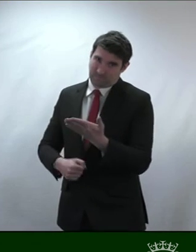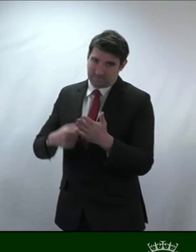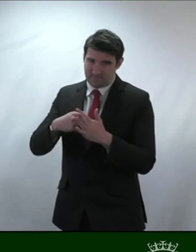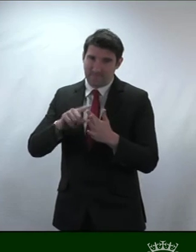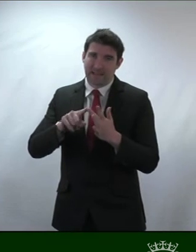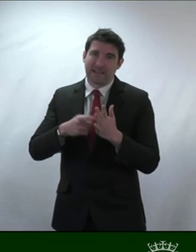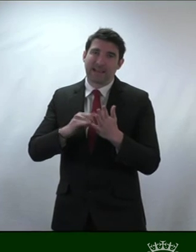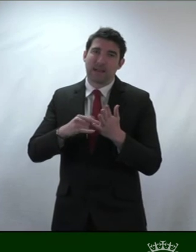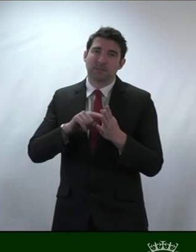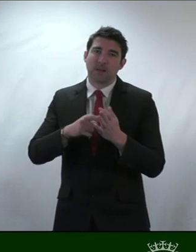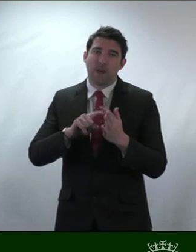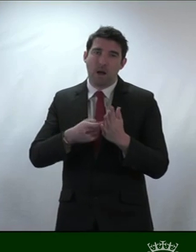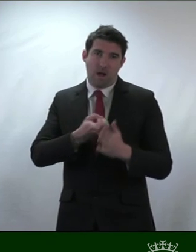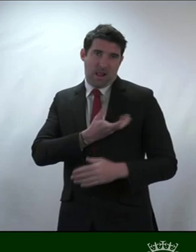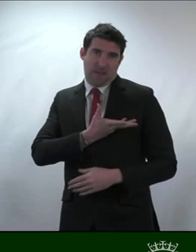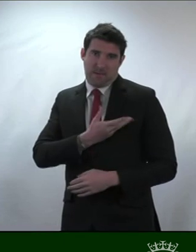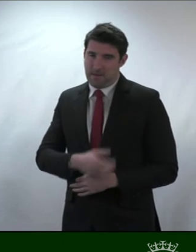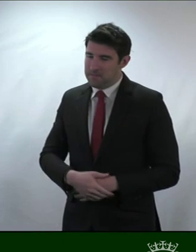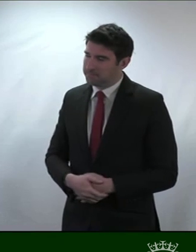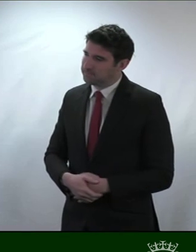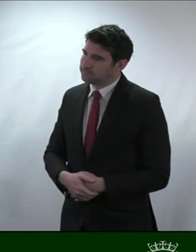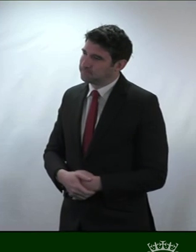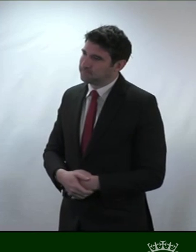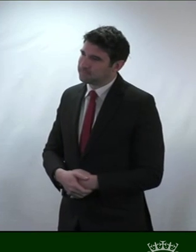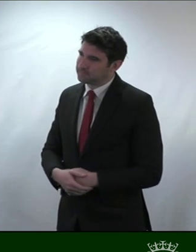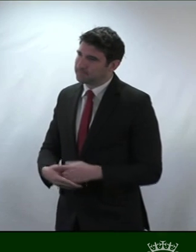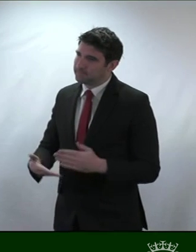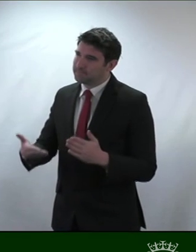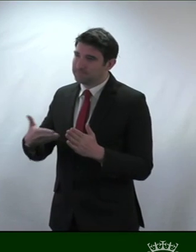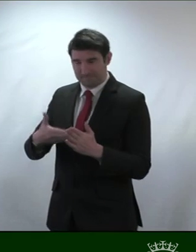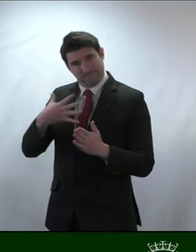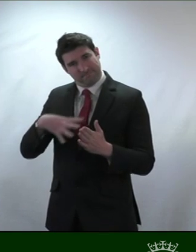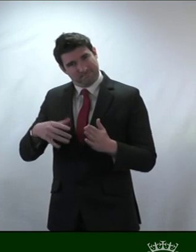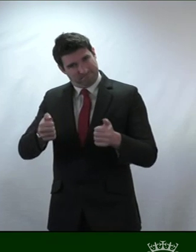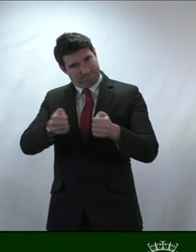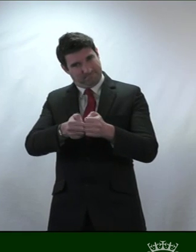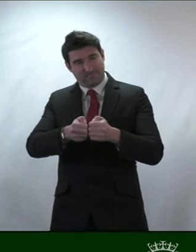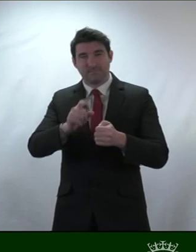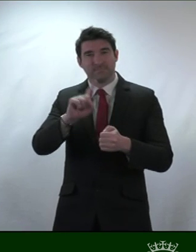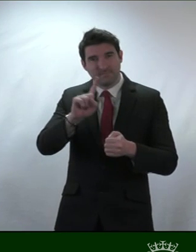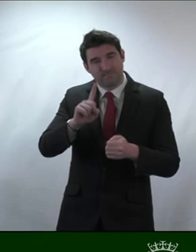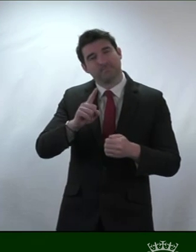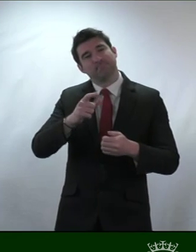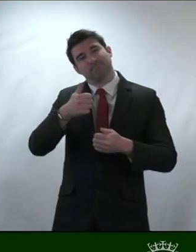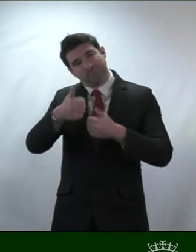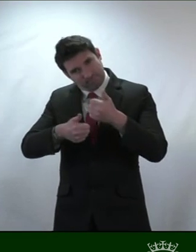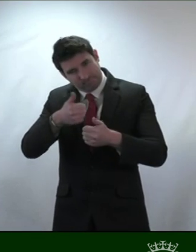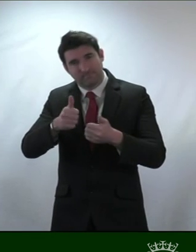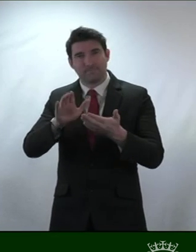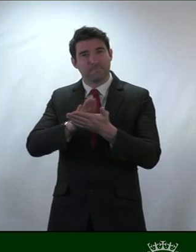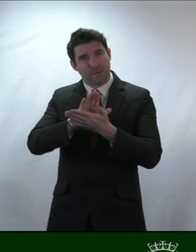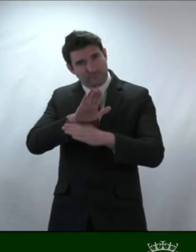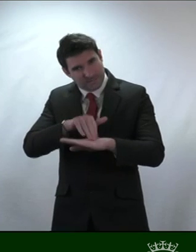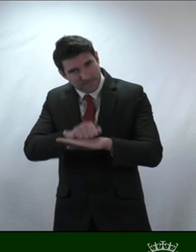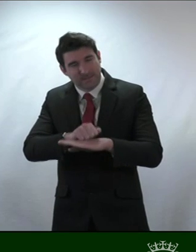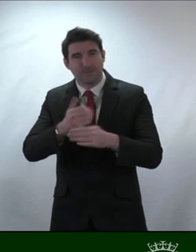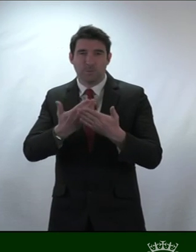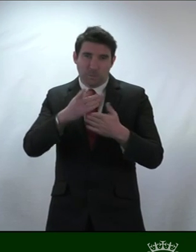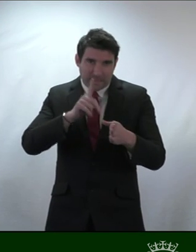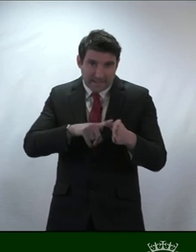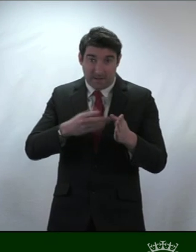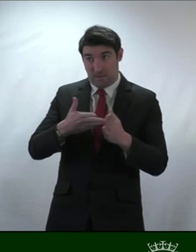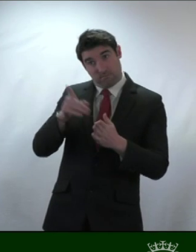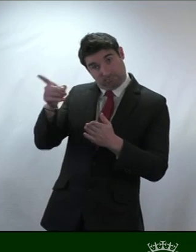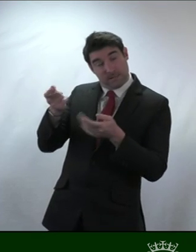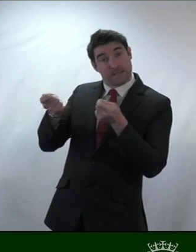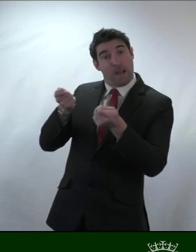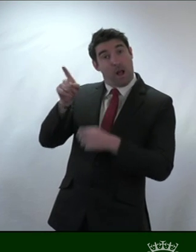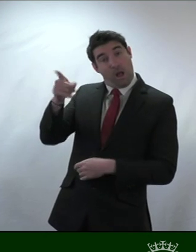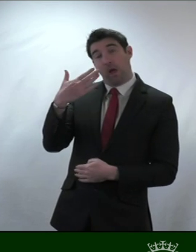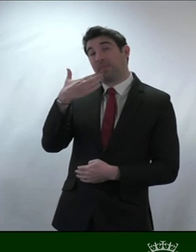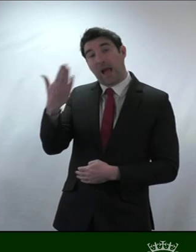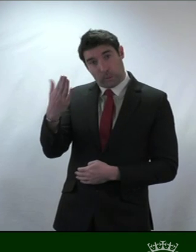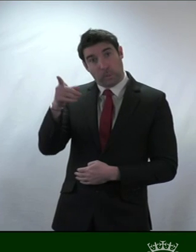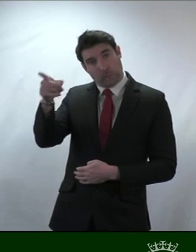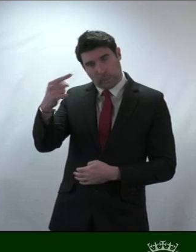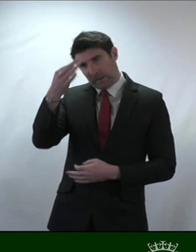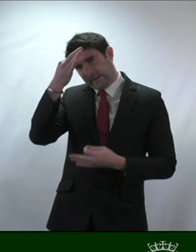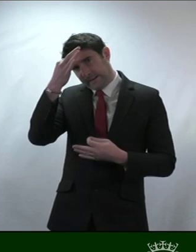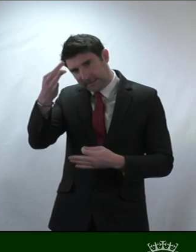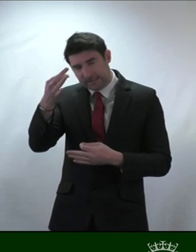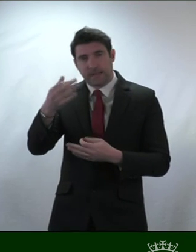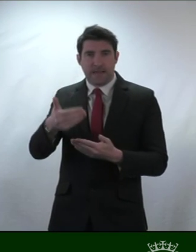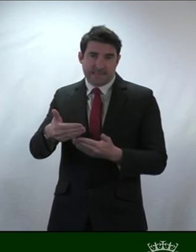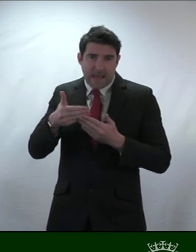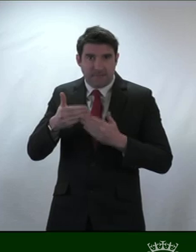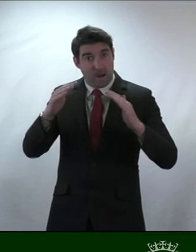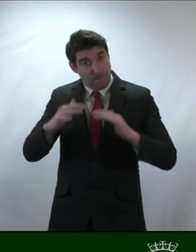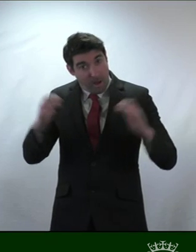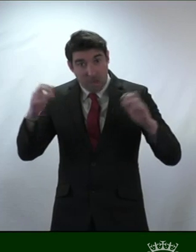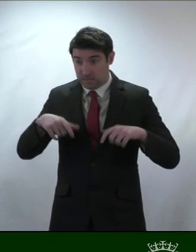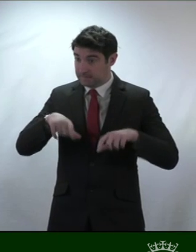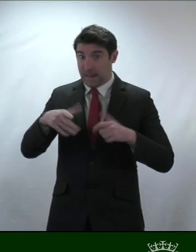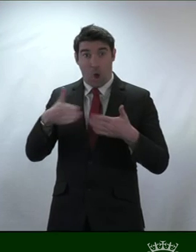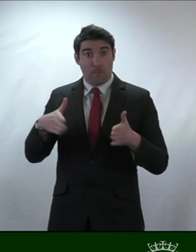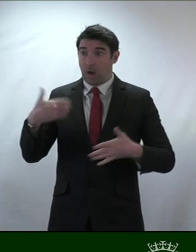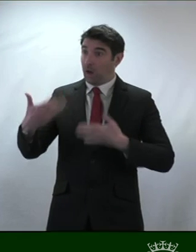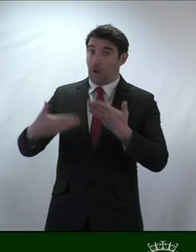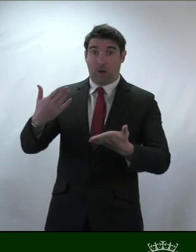May I join the Prime Minister in his good wishes to all the staff, the armed forces and our emergency services, and thank you, Mr Speaker, and the House authorities for doing all that you have done this year to keep Parliament safe, and open, in challenging circumstances?